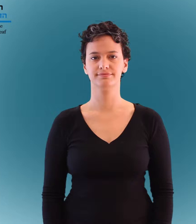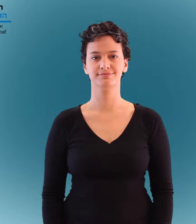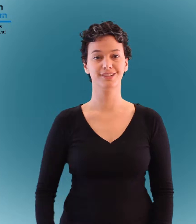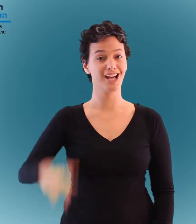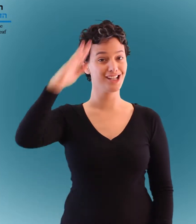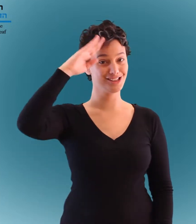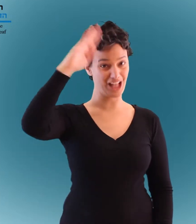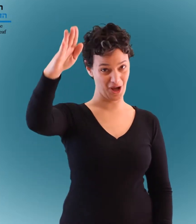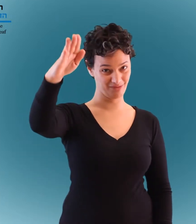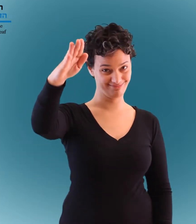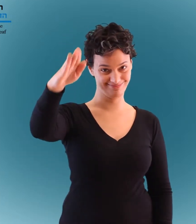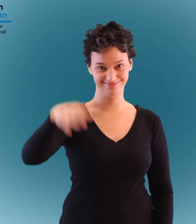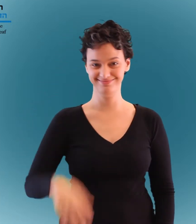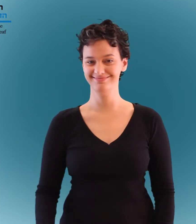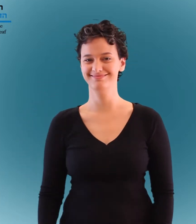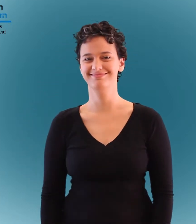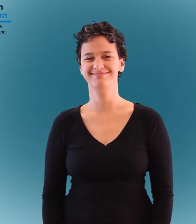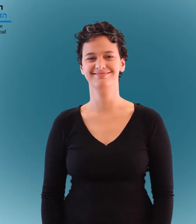שלום